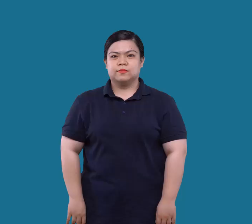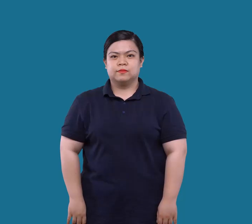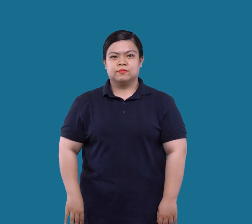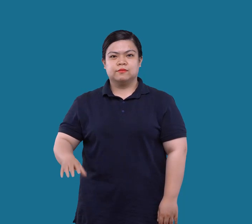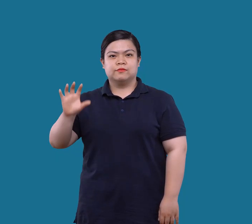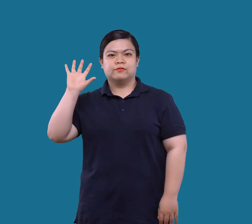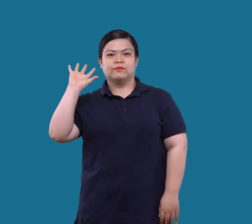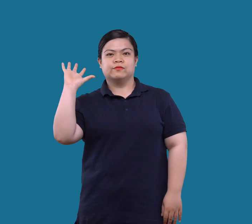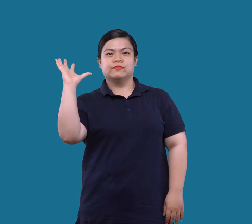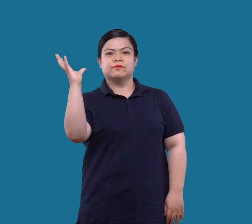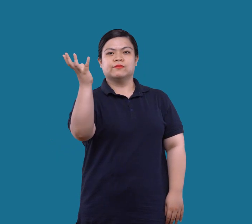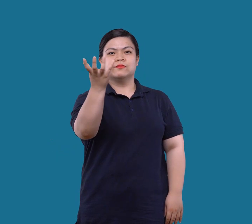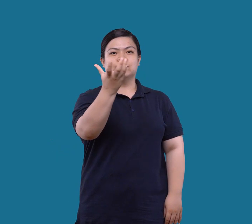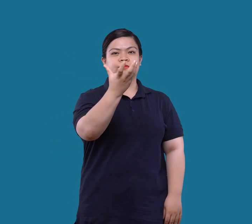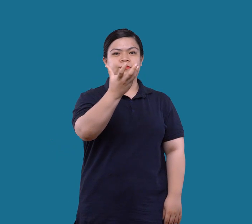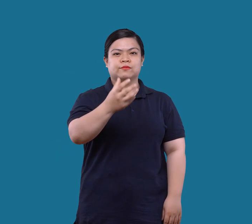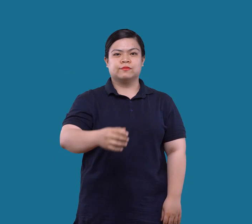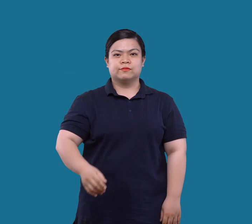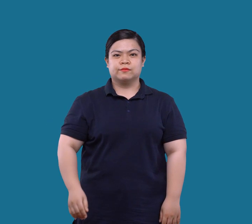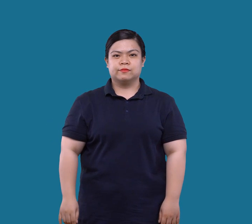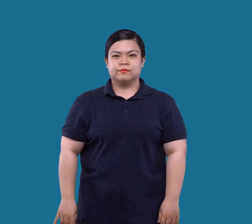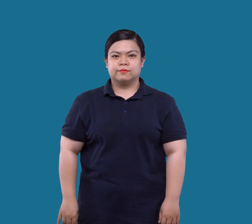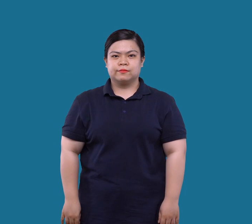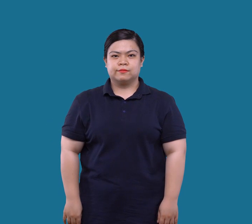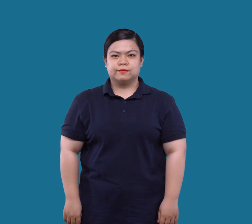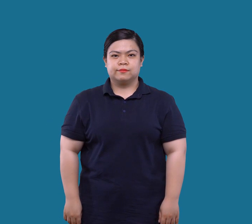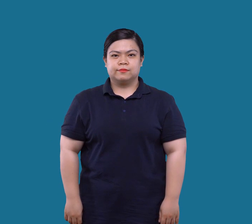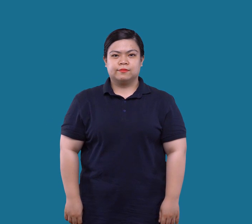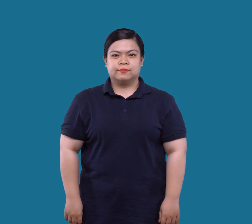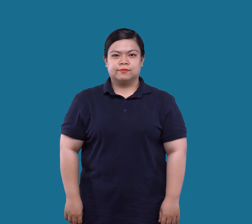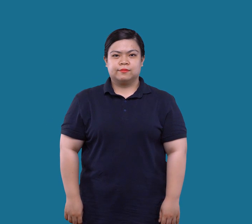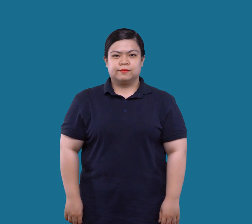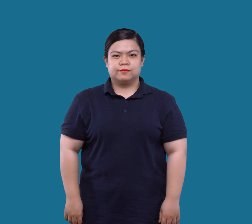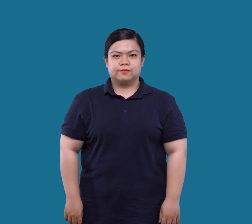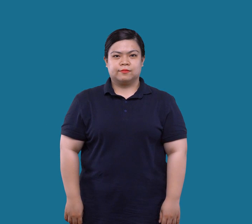toàn cầu